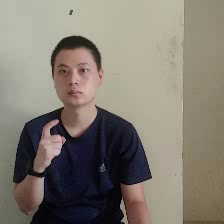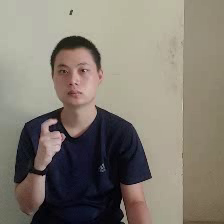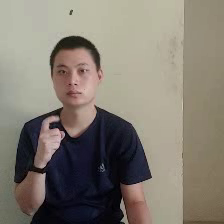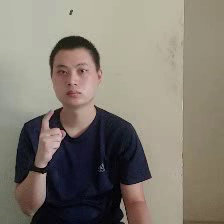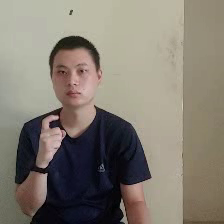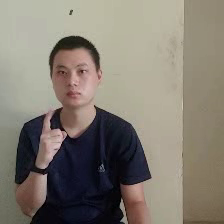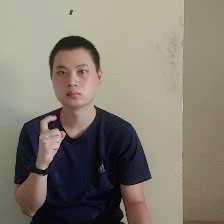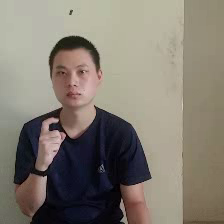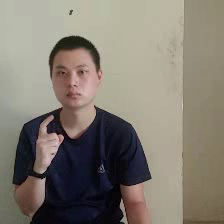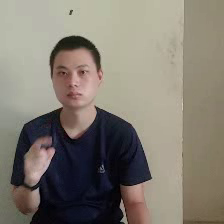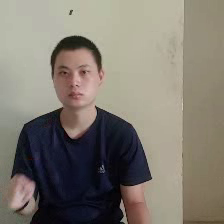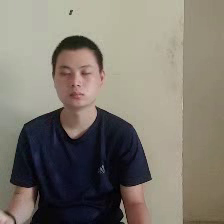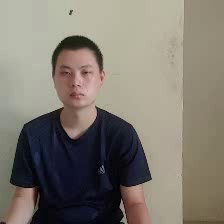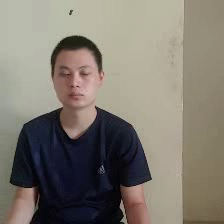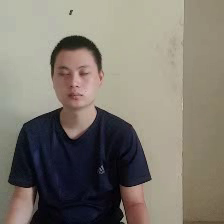Đâu